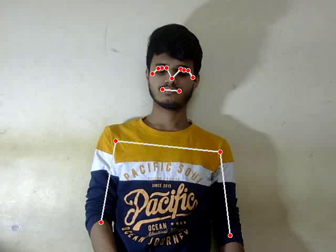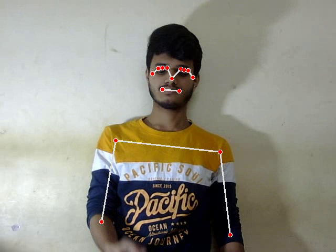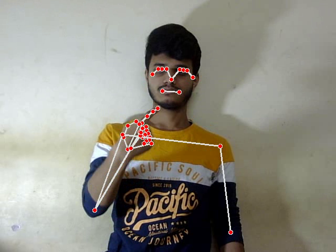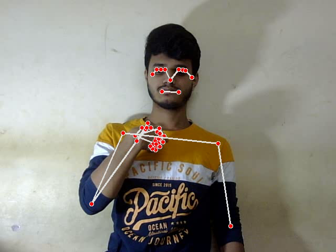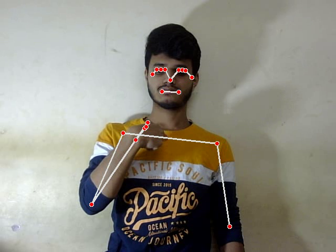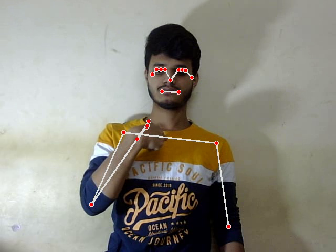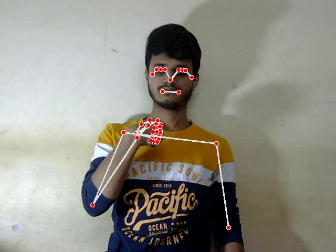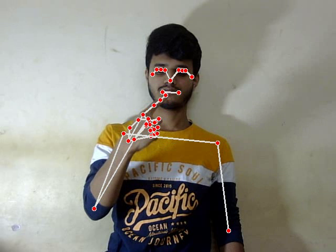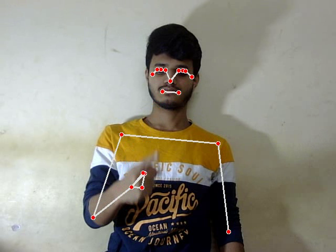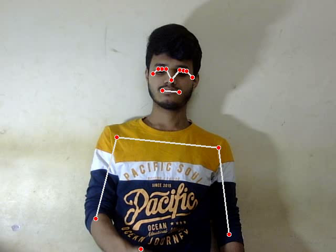I